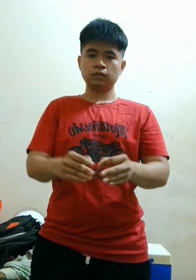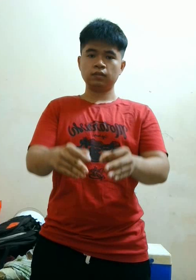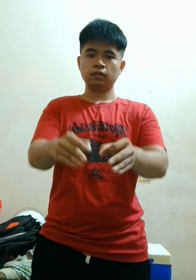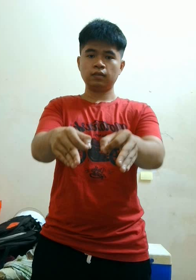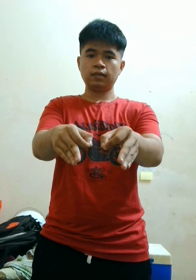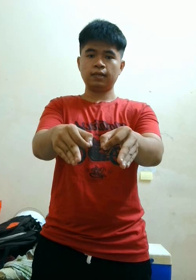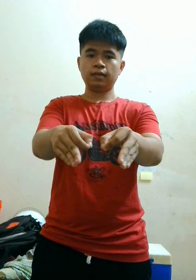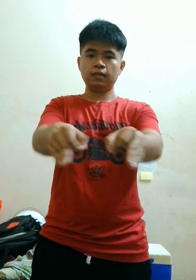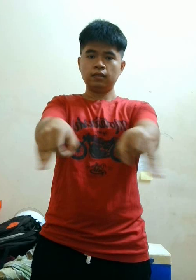cai gi